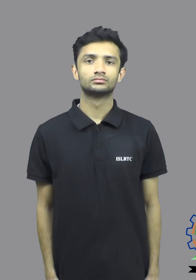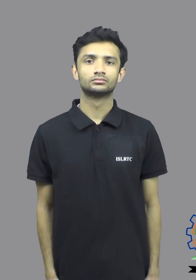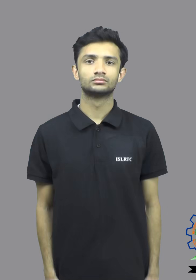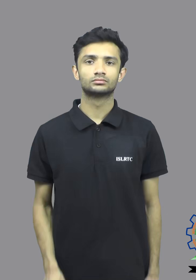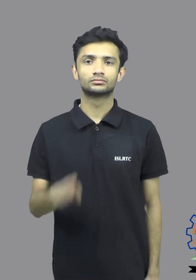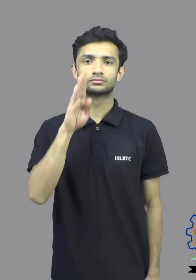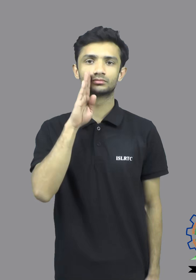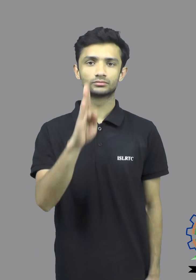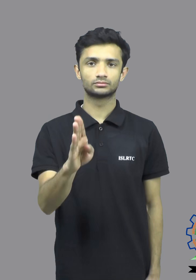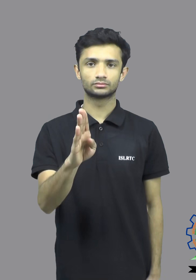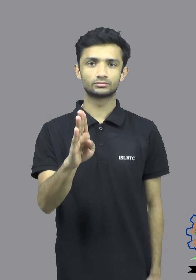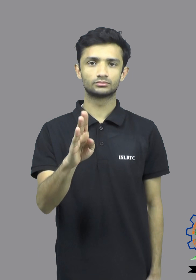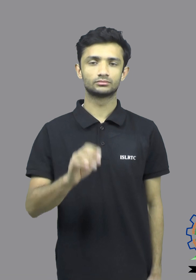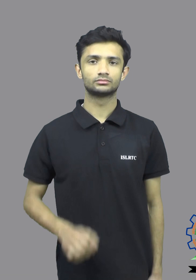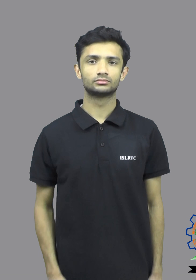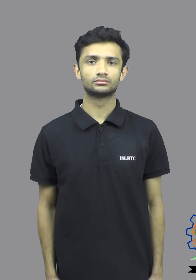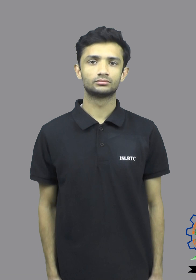Belgium